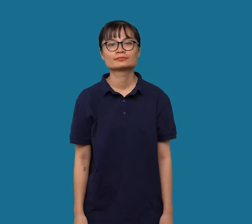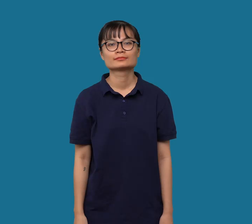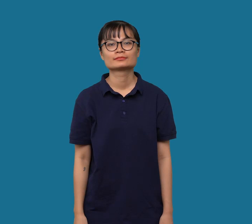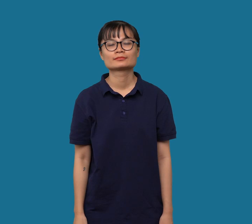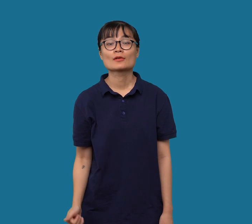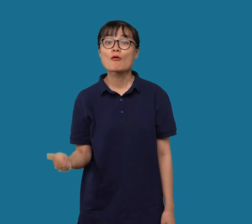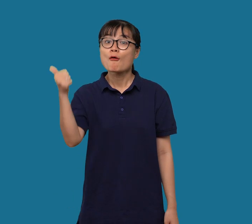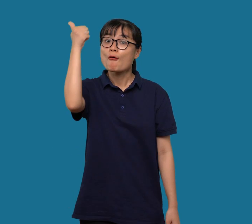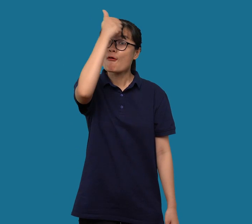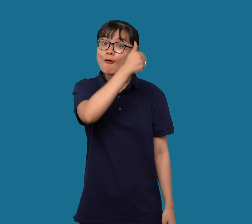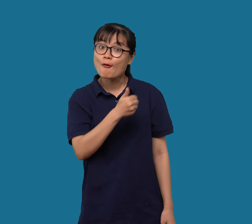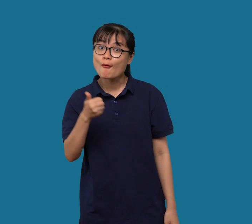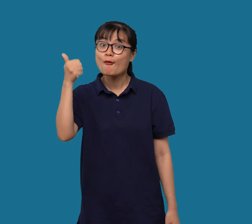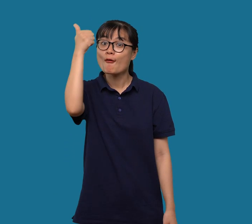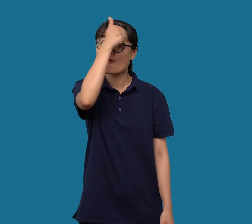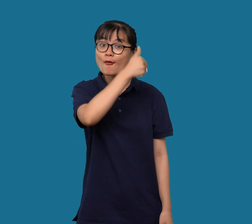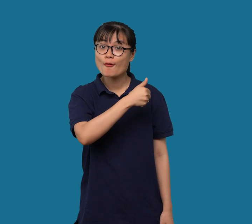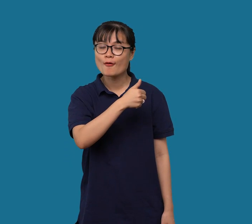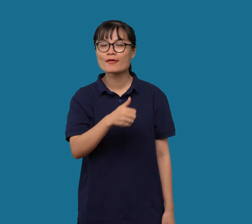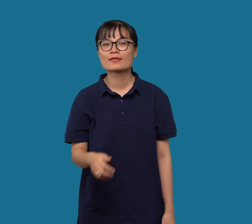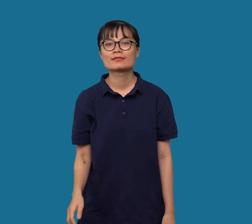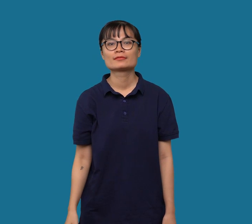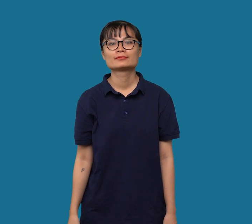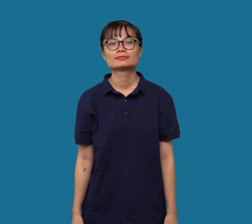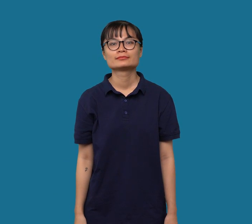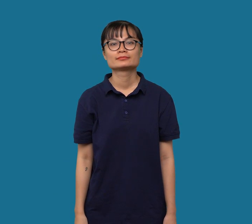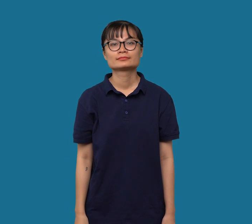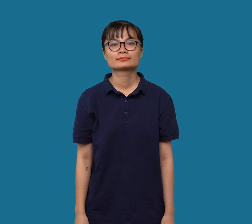xinh xắn